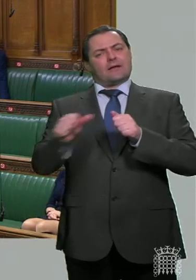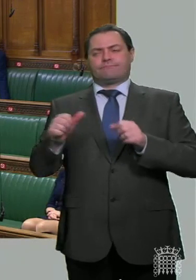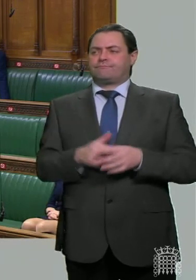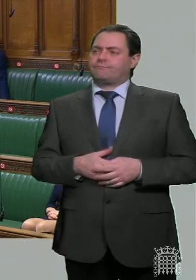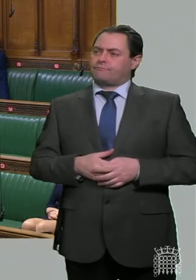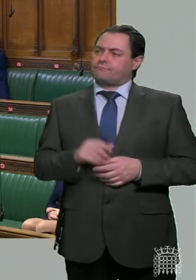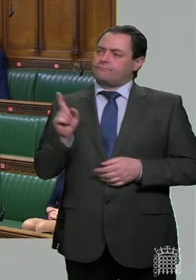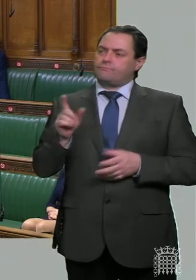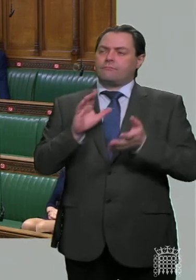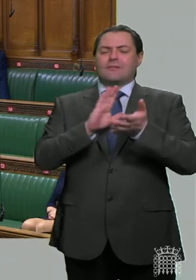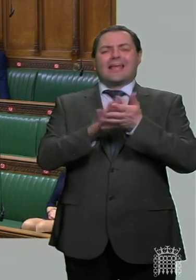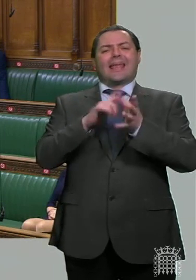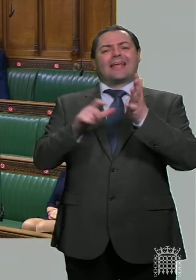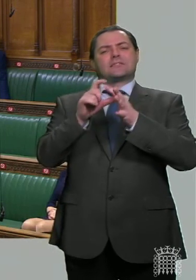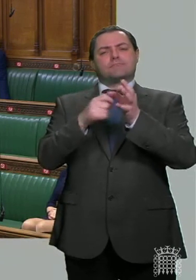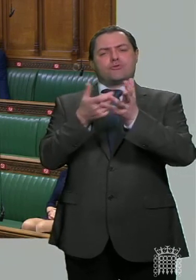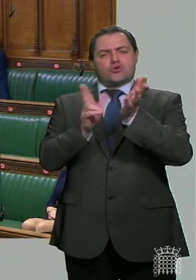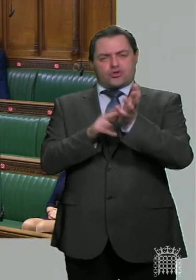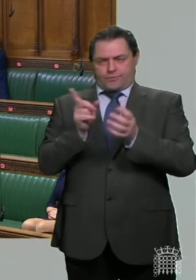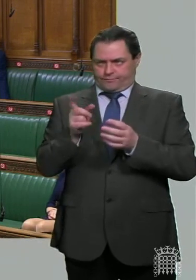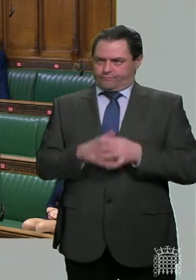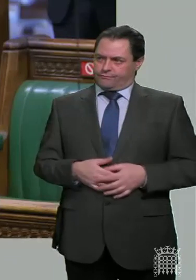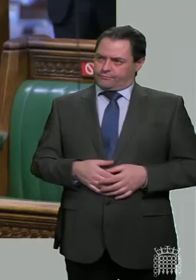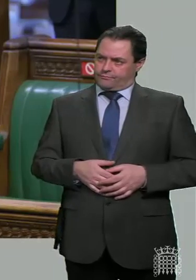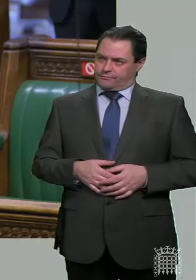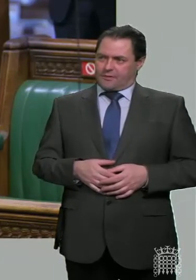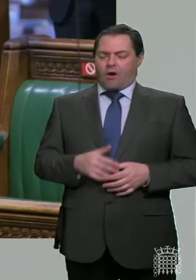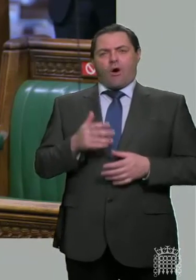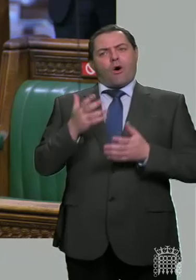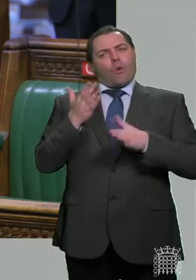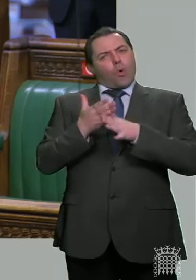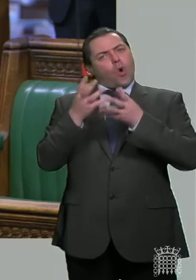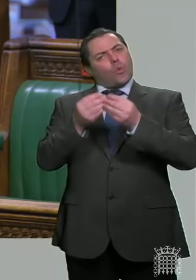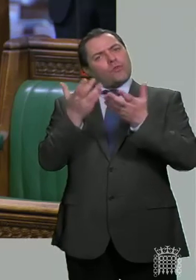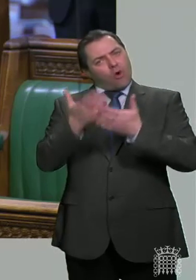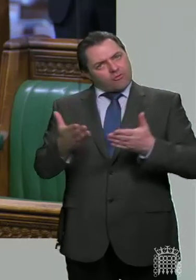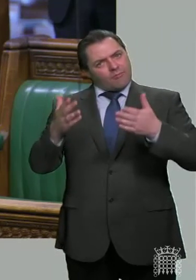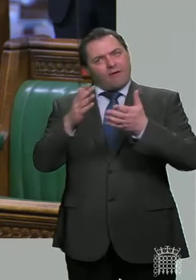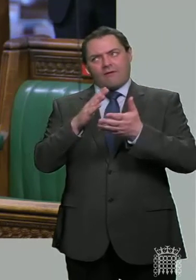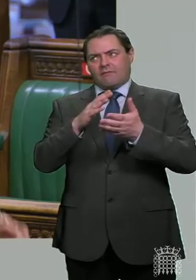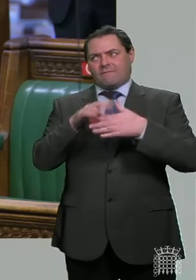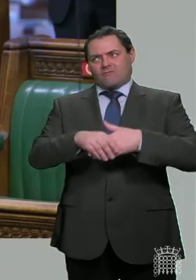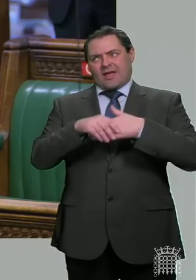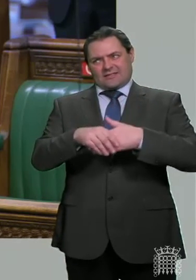May I first say how great it was to welcome my right honourable Friend to Accrington last week?